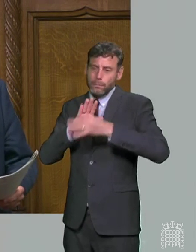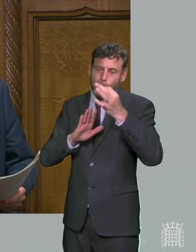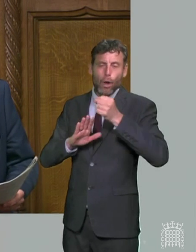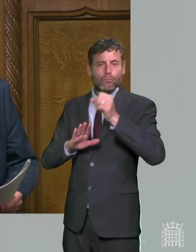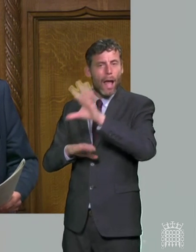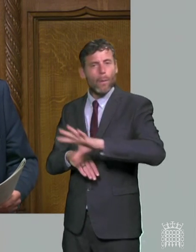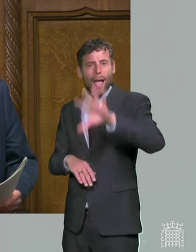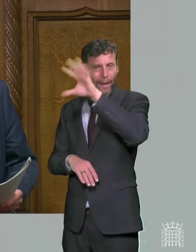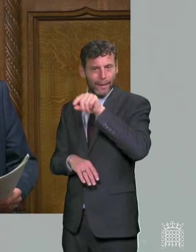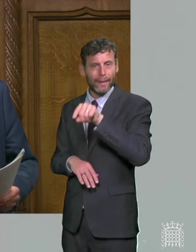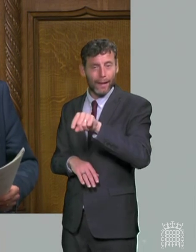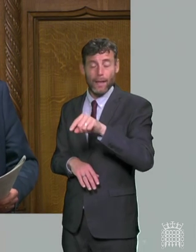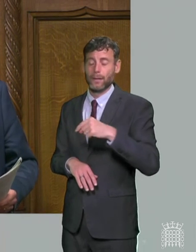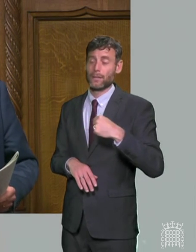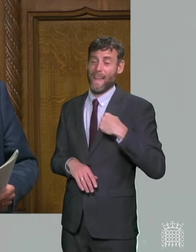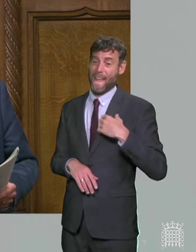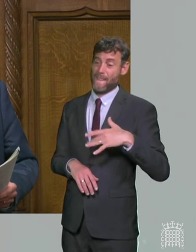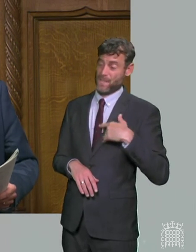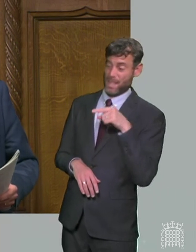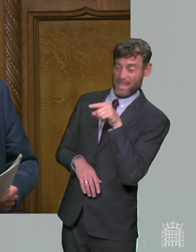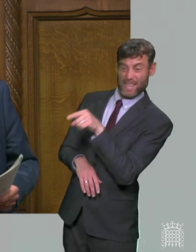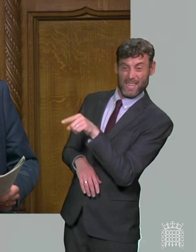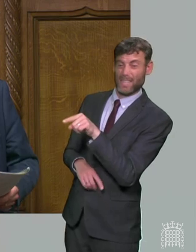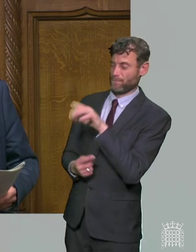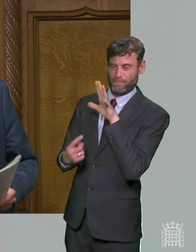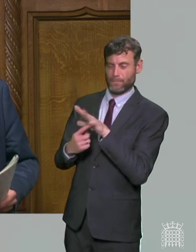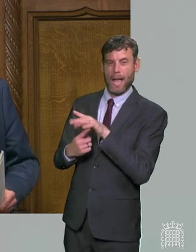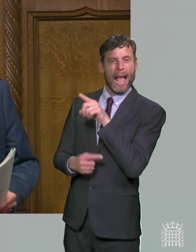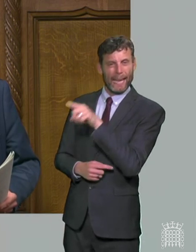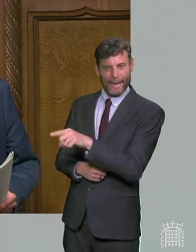I believe that my right honourable Friend is the best person to lead on delivering levelling up for the north-east.